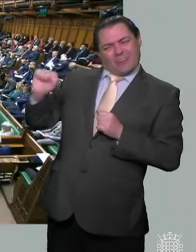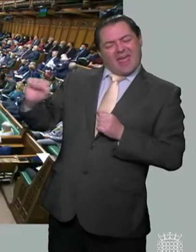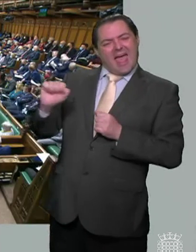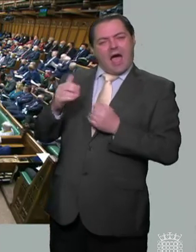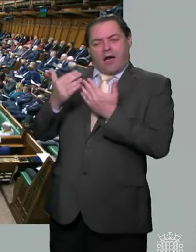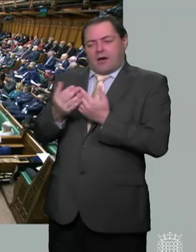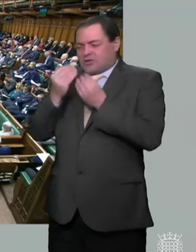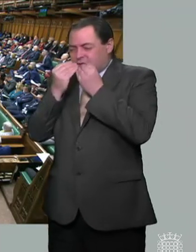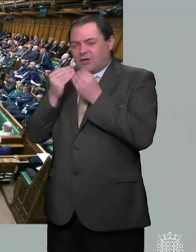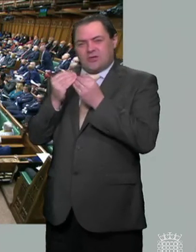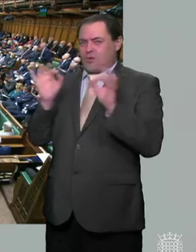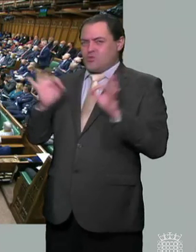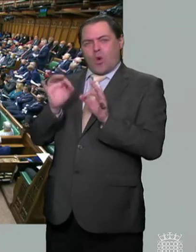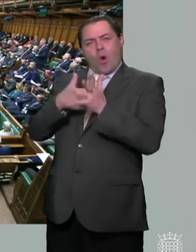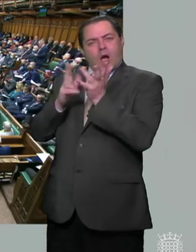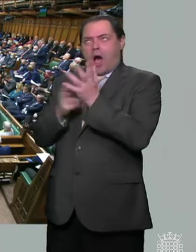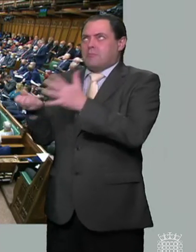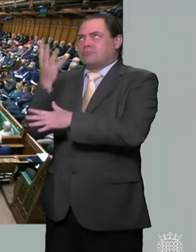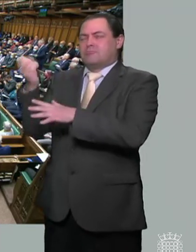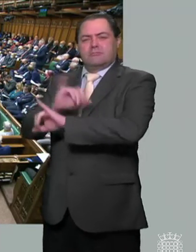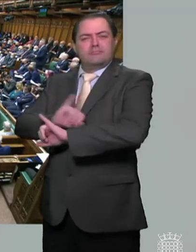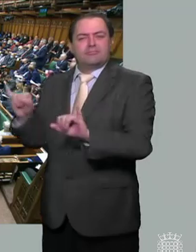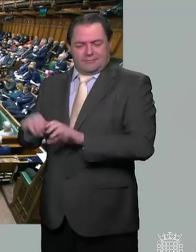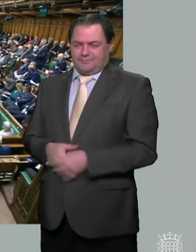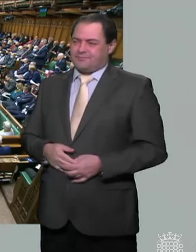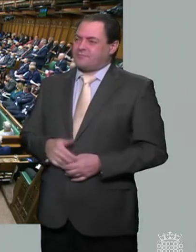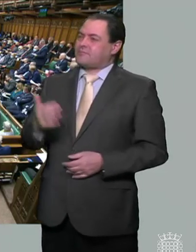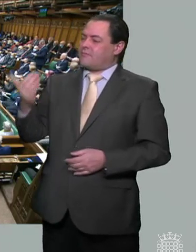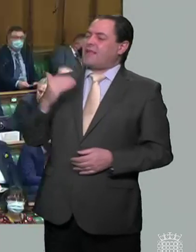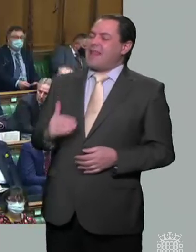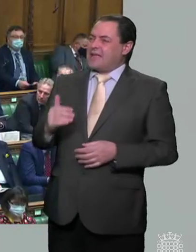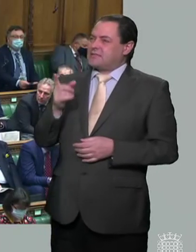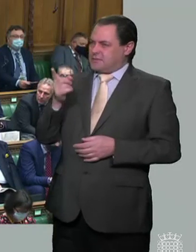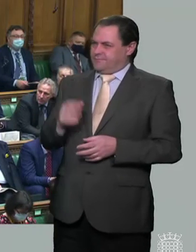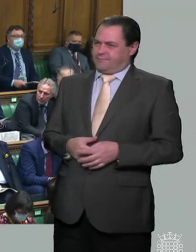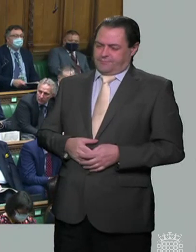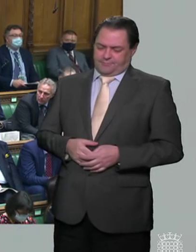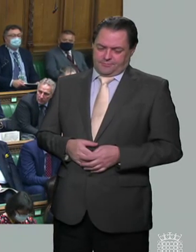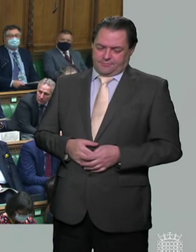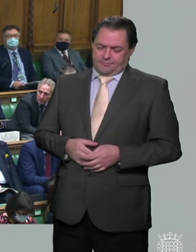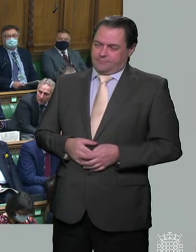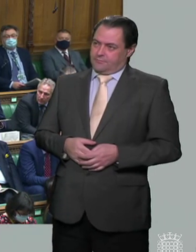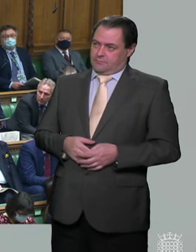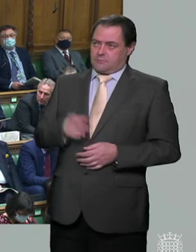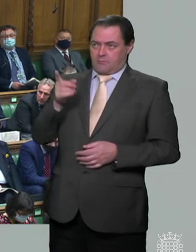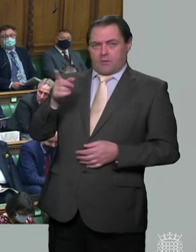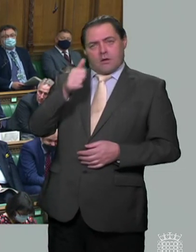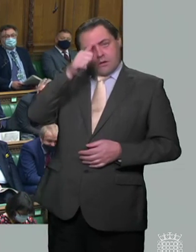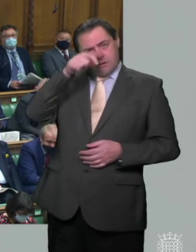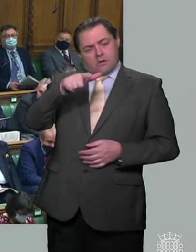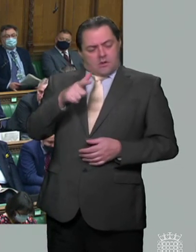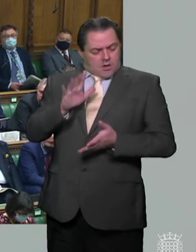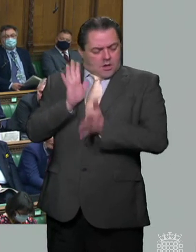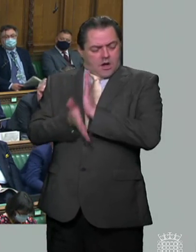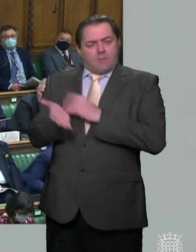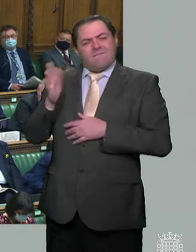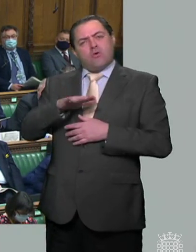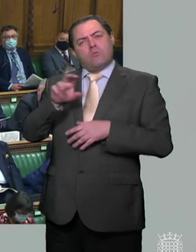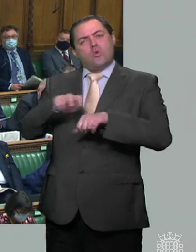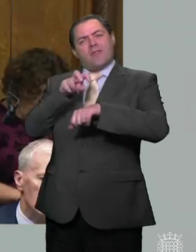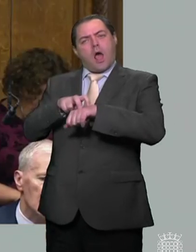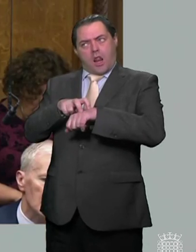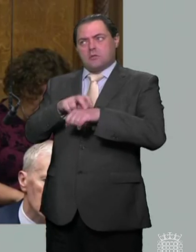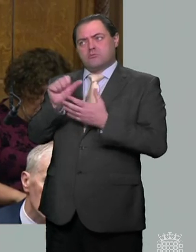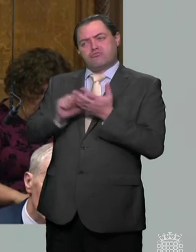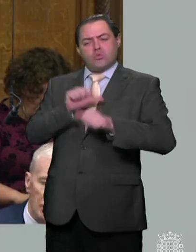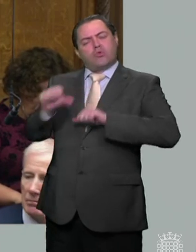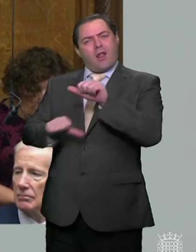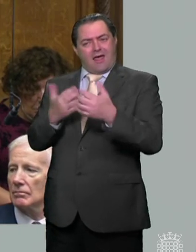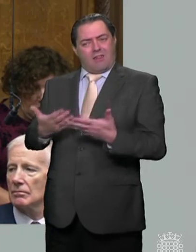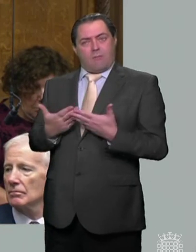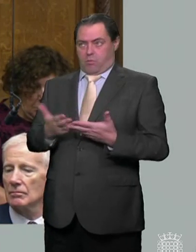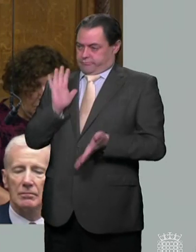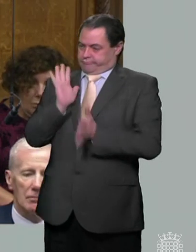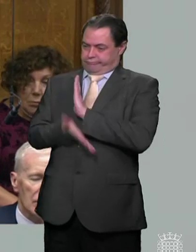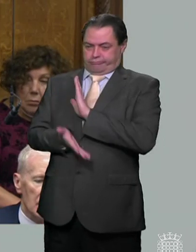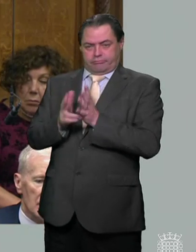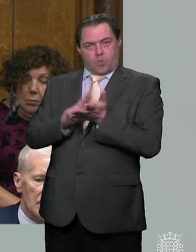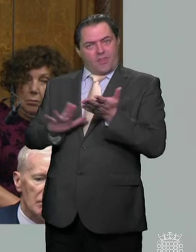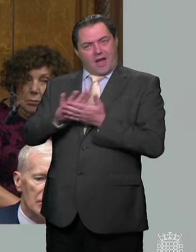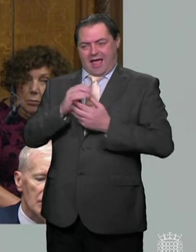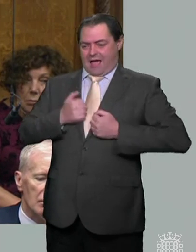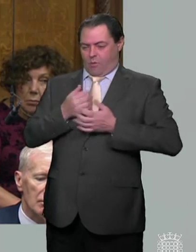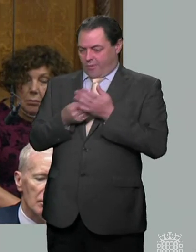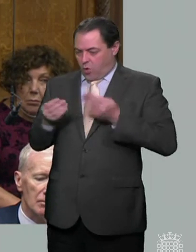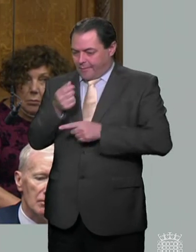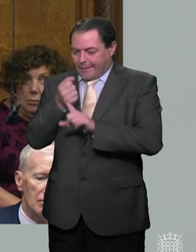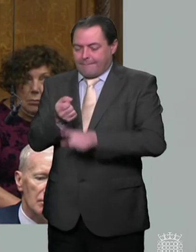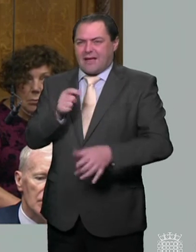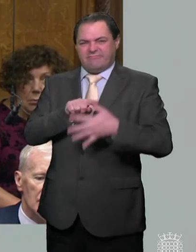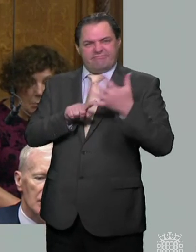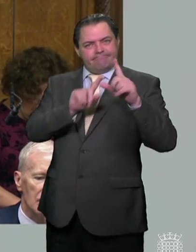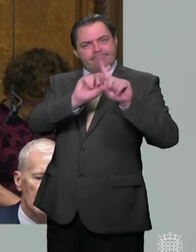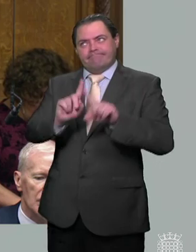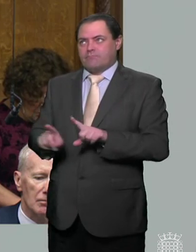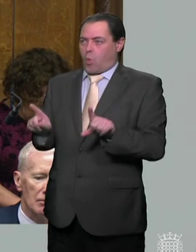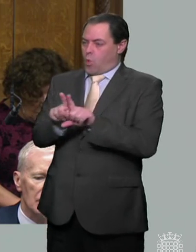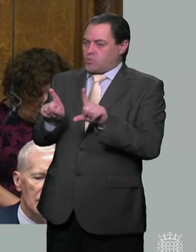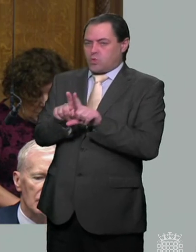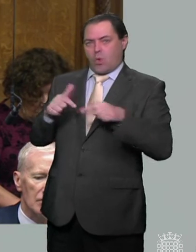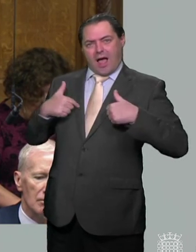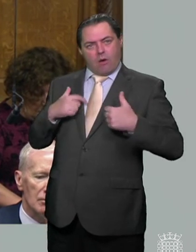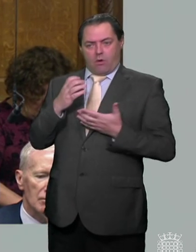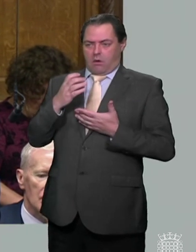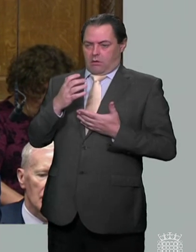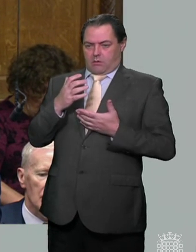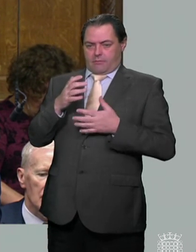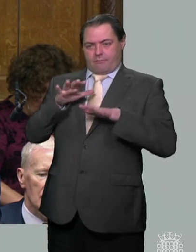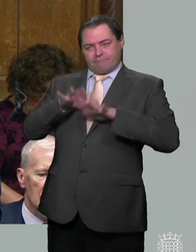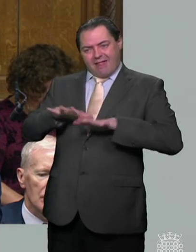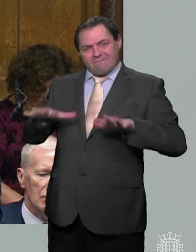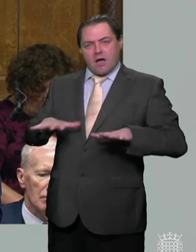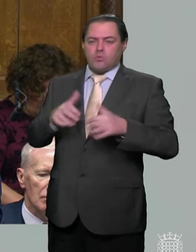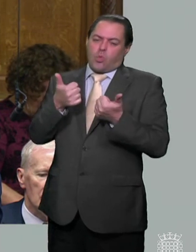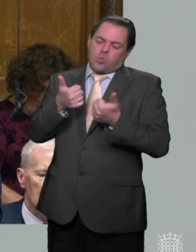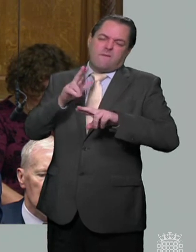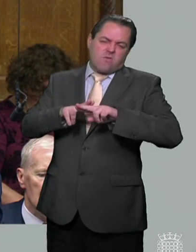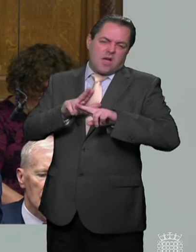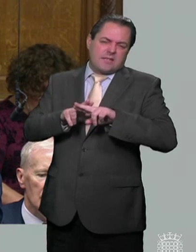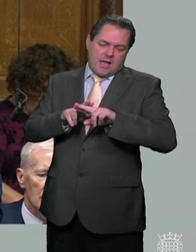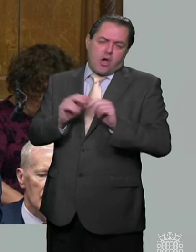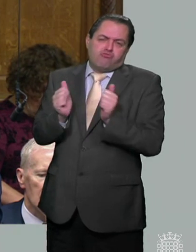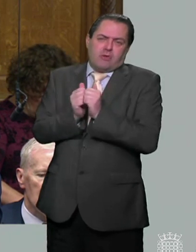Sir Jeffrey M. Donaldson The Prime Minister will be aware of the harm that the Northern Ireland protocol is doing to the political and economic stability of Northern Ireland and the very delicate constitutional balance created by the Belfast or Good Friday agreement.